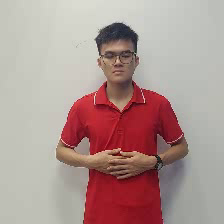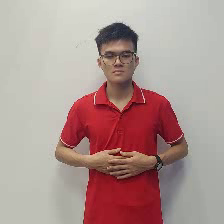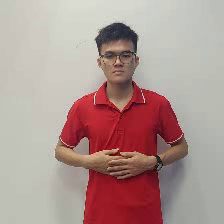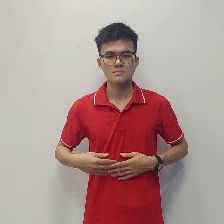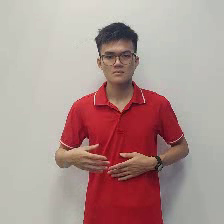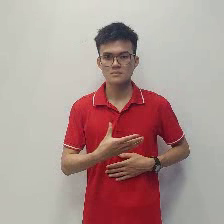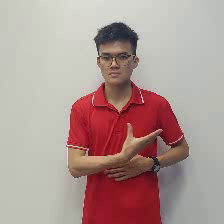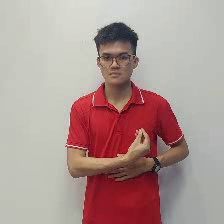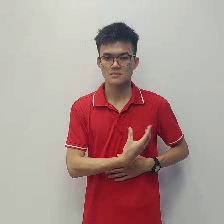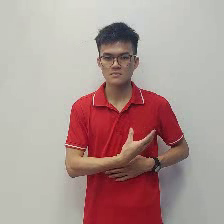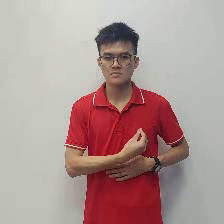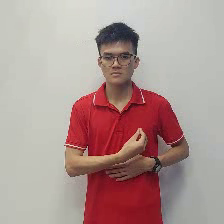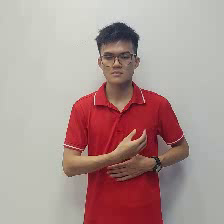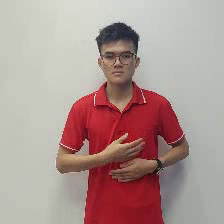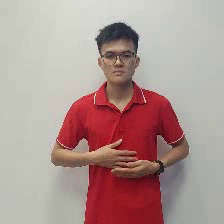Xúc động